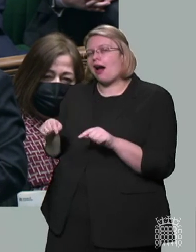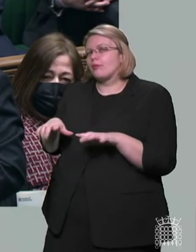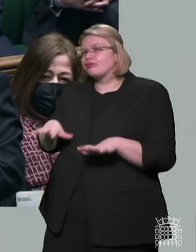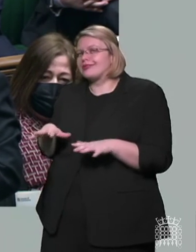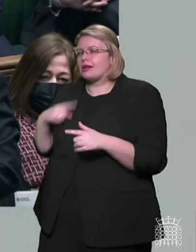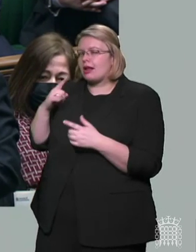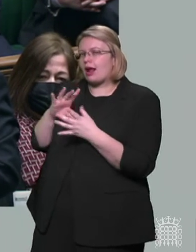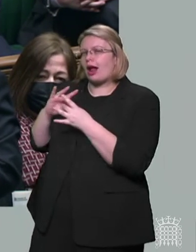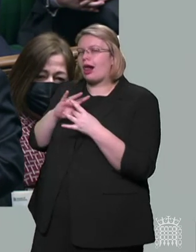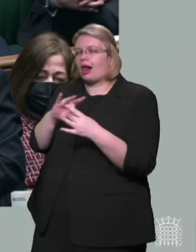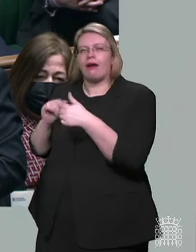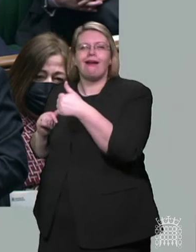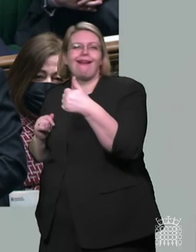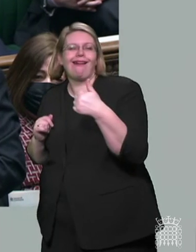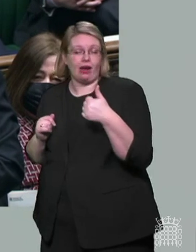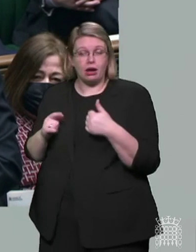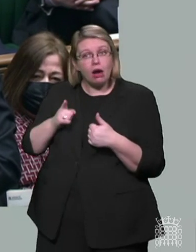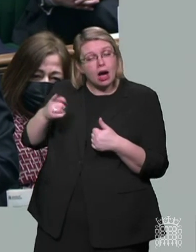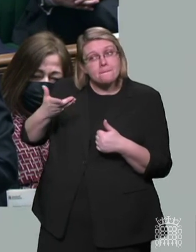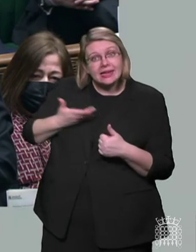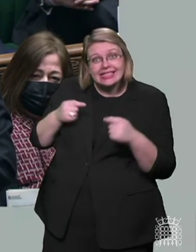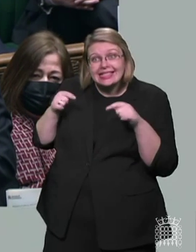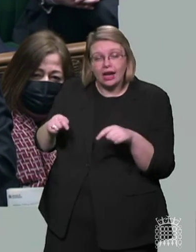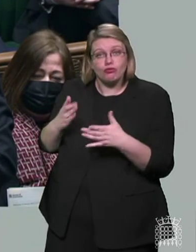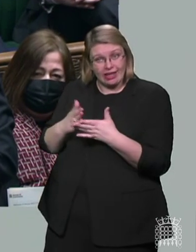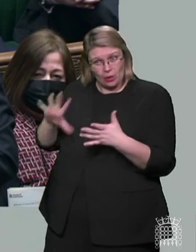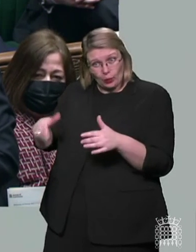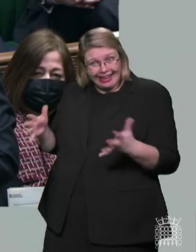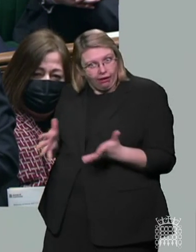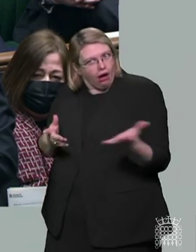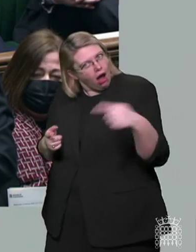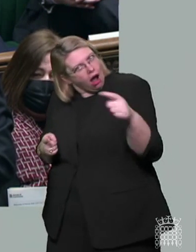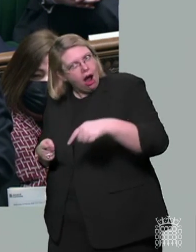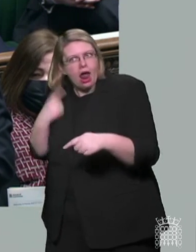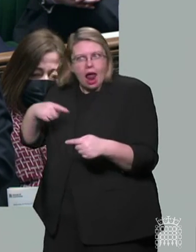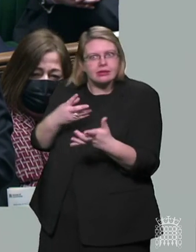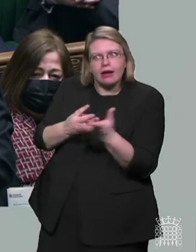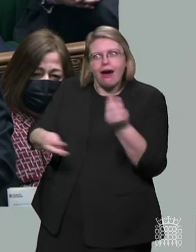Their activities were not stopped; they were encouraged.